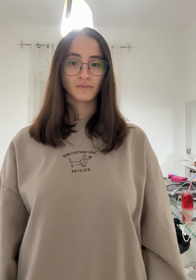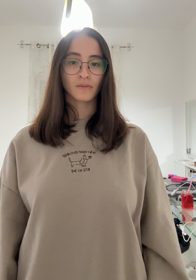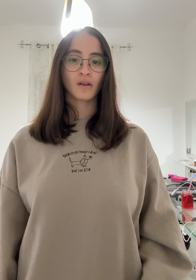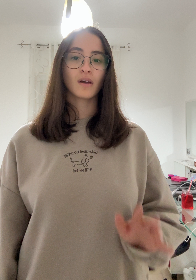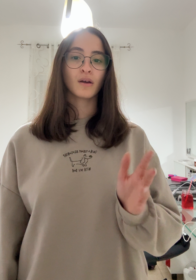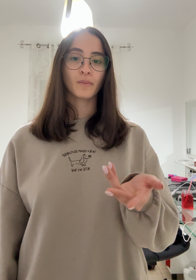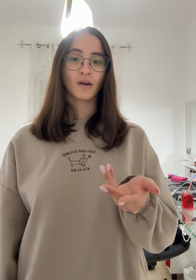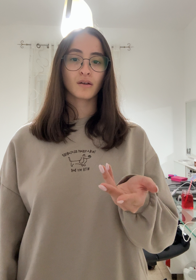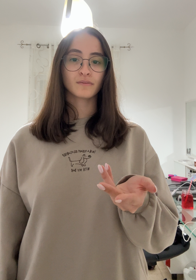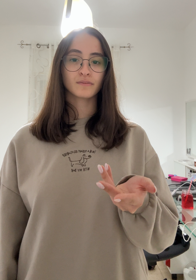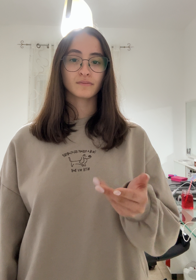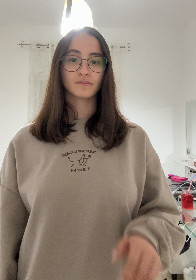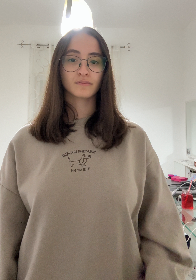מה